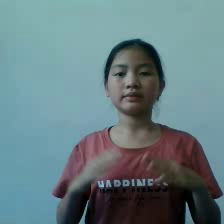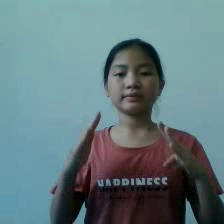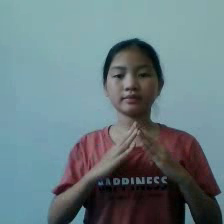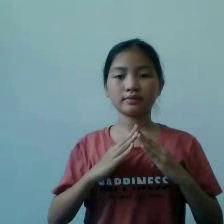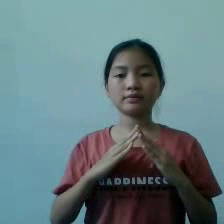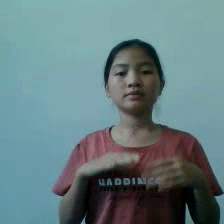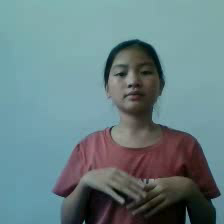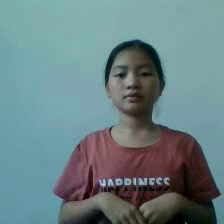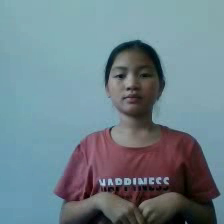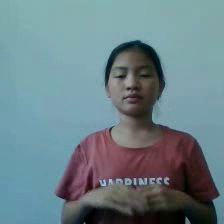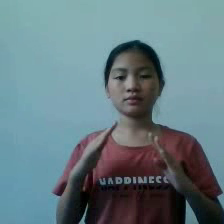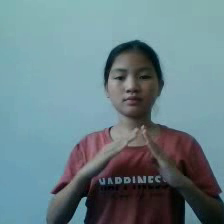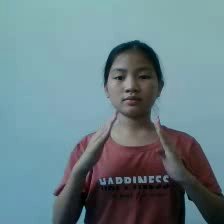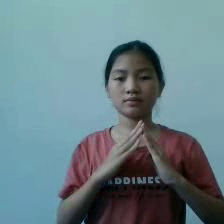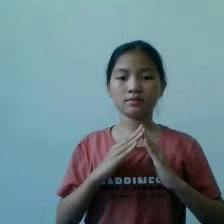Nhà